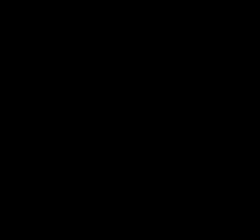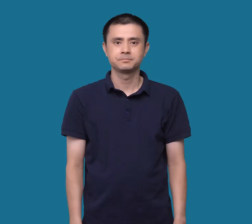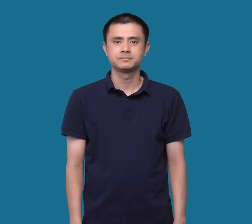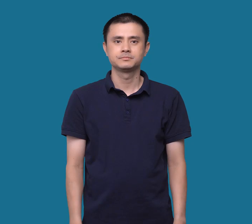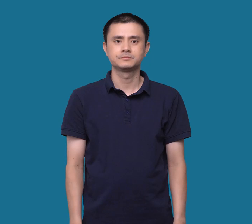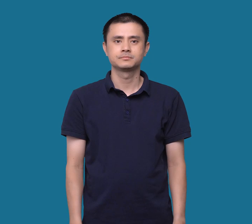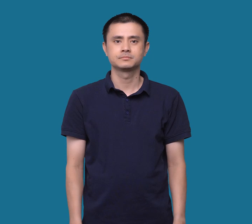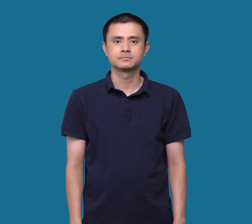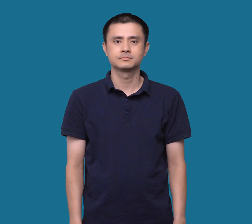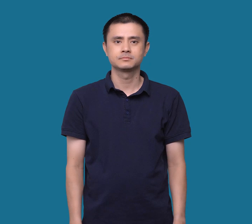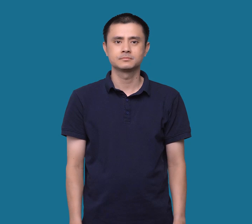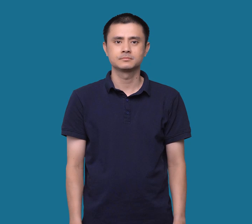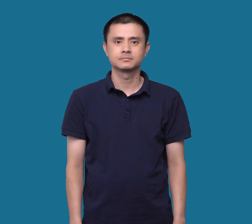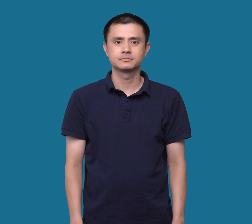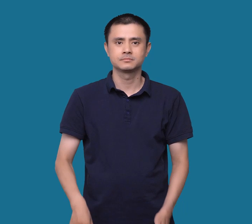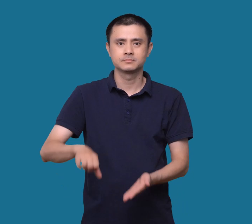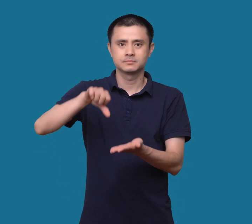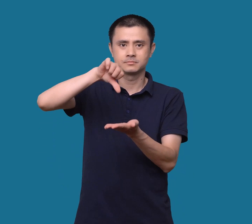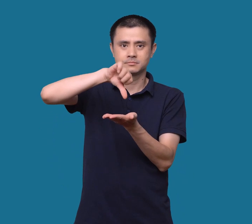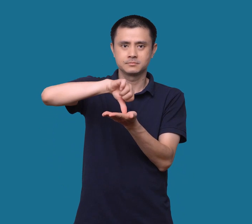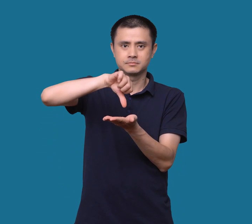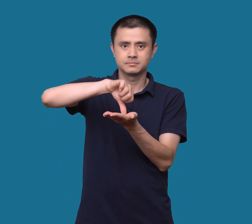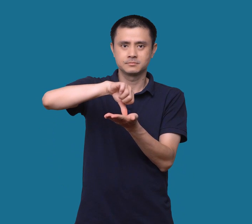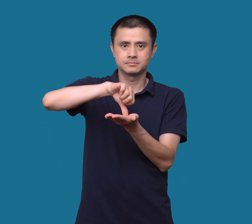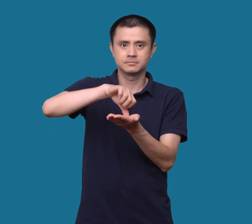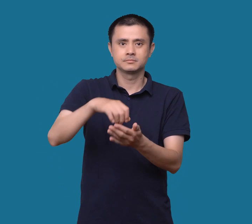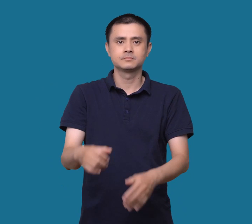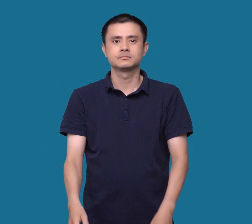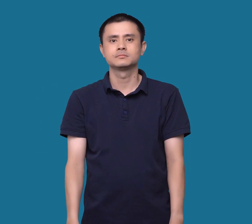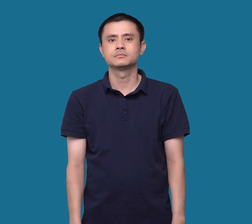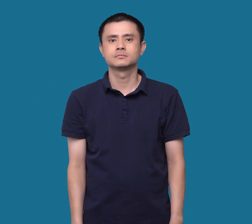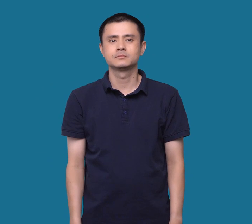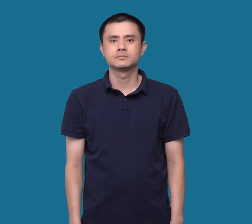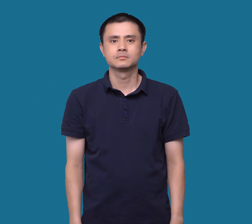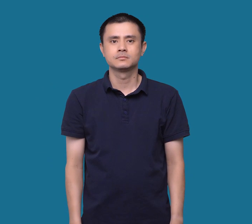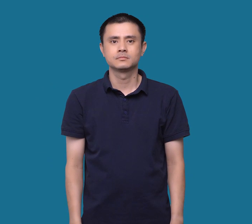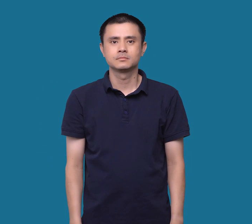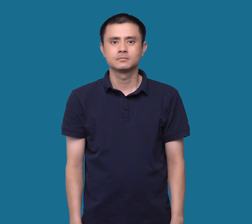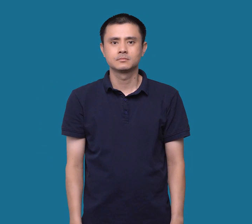trung tâm